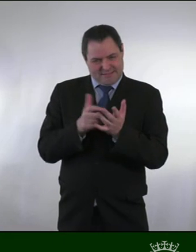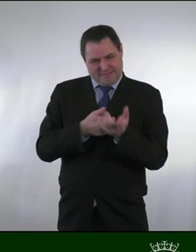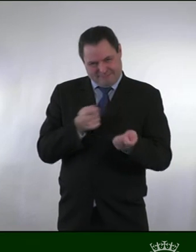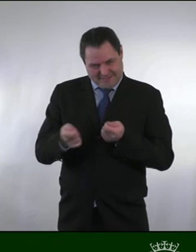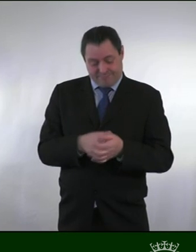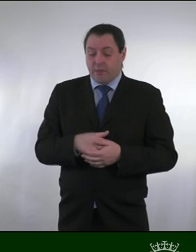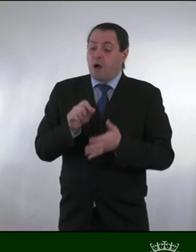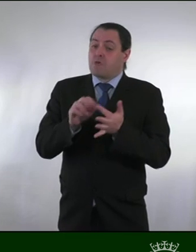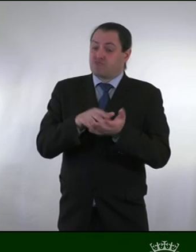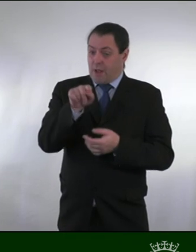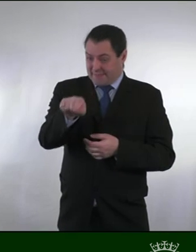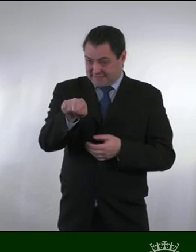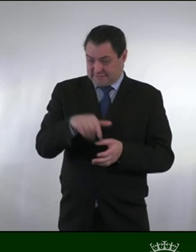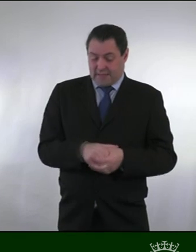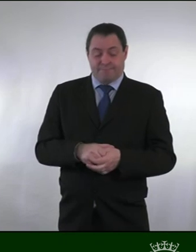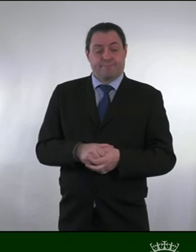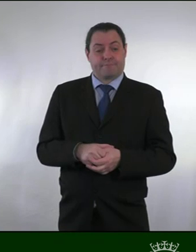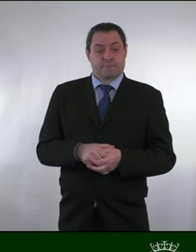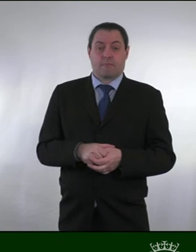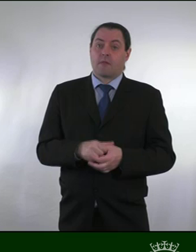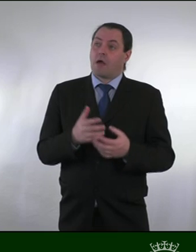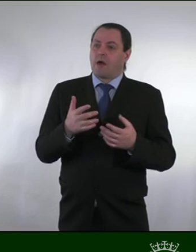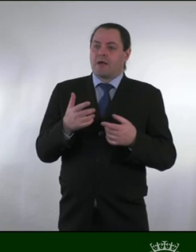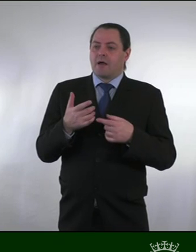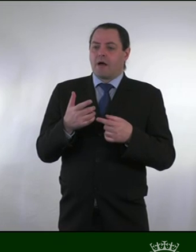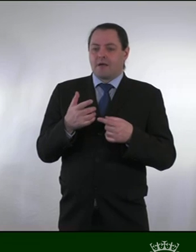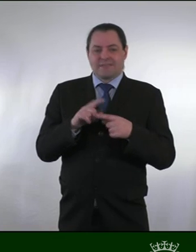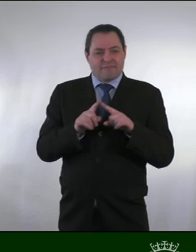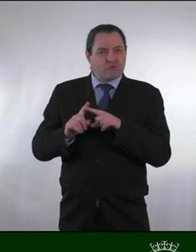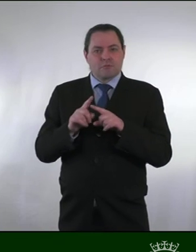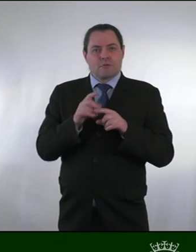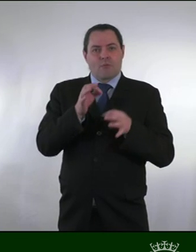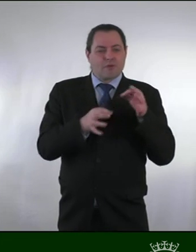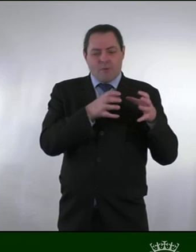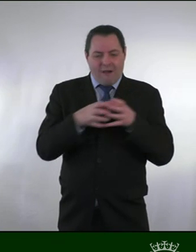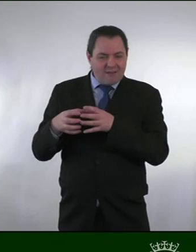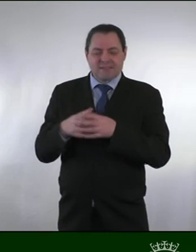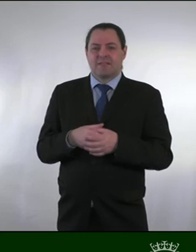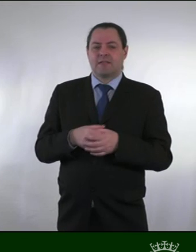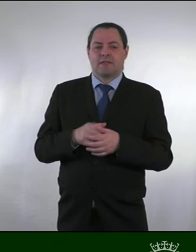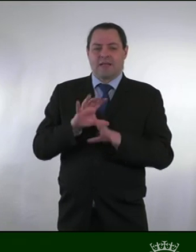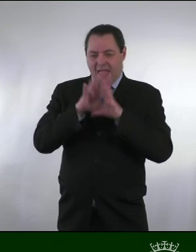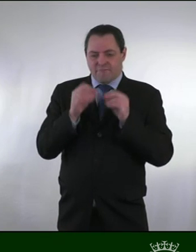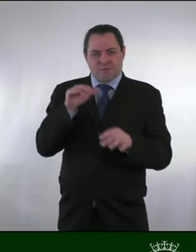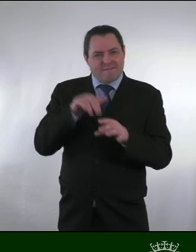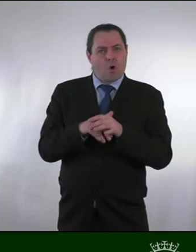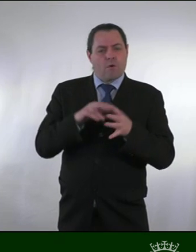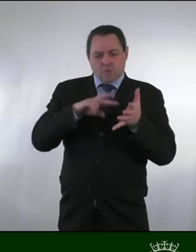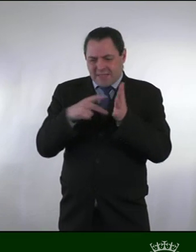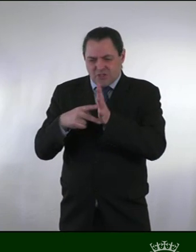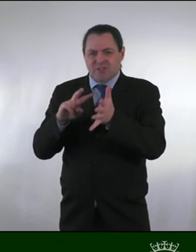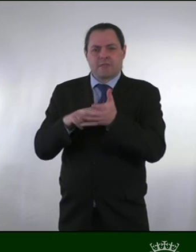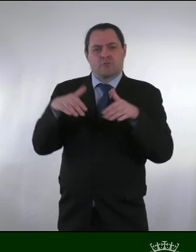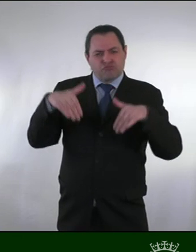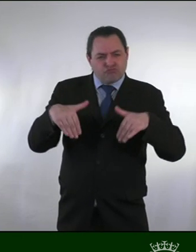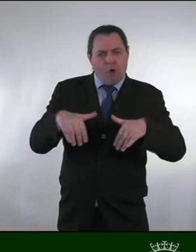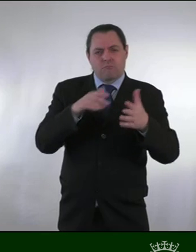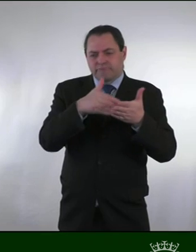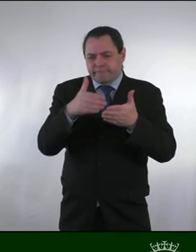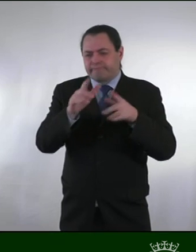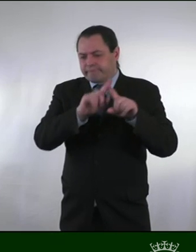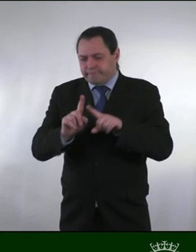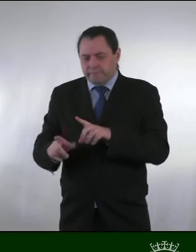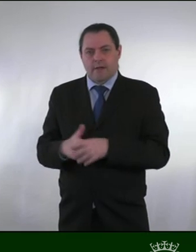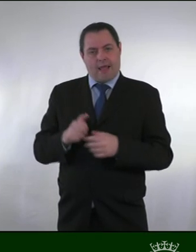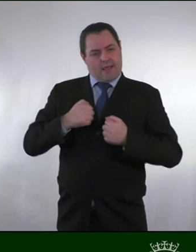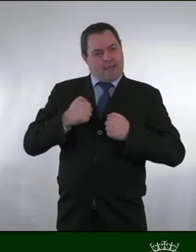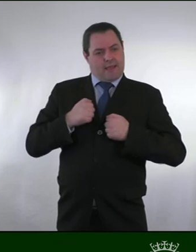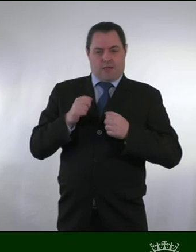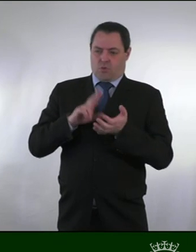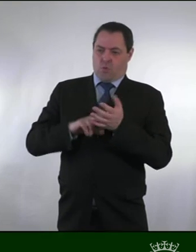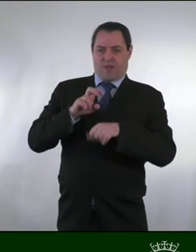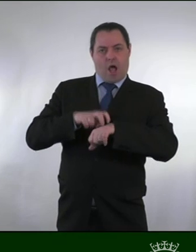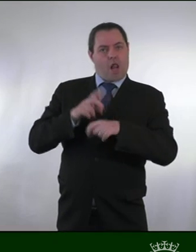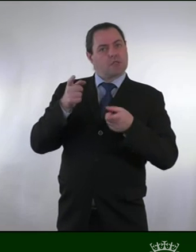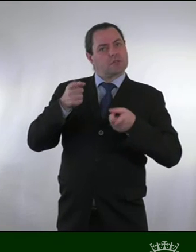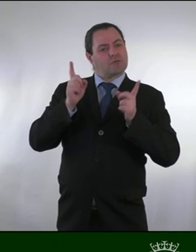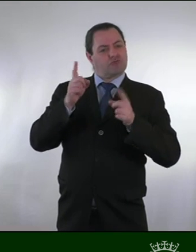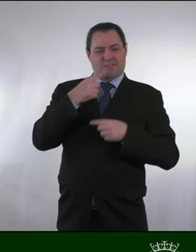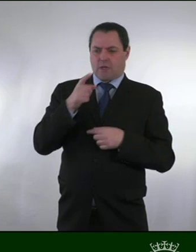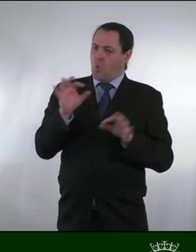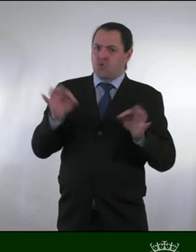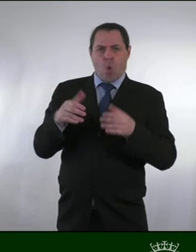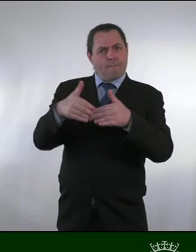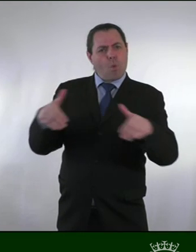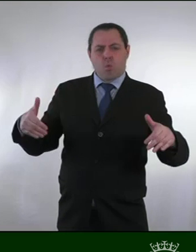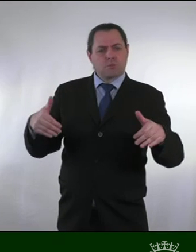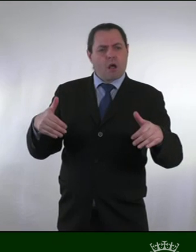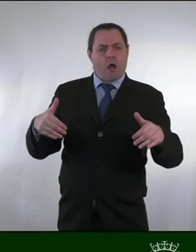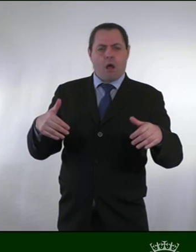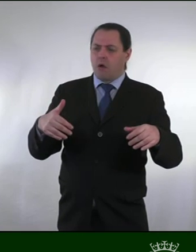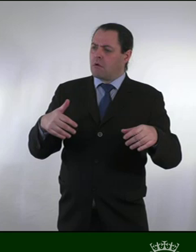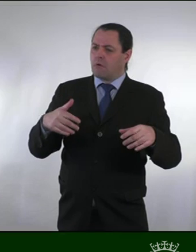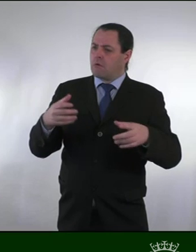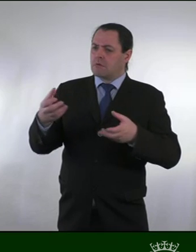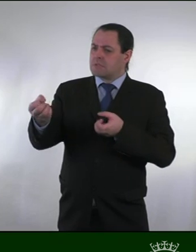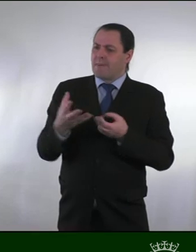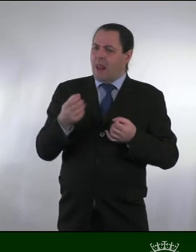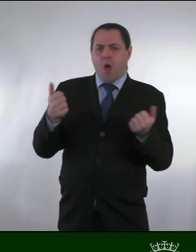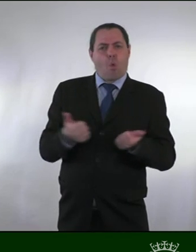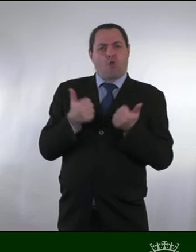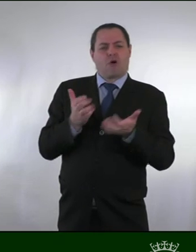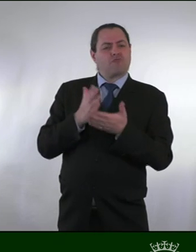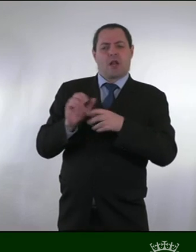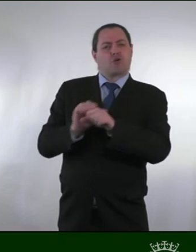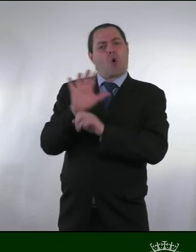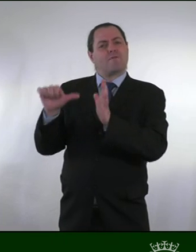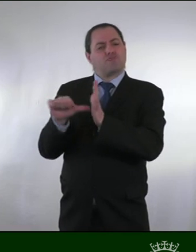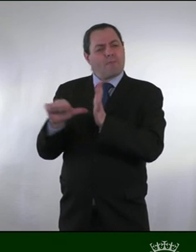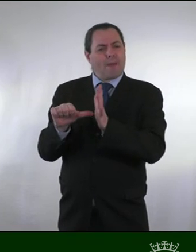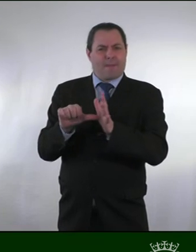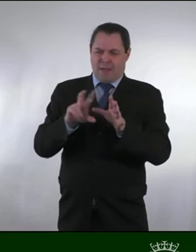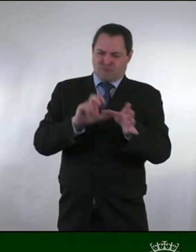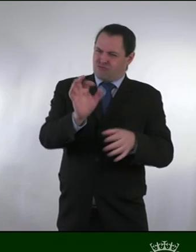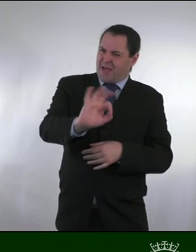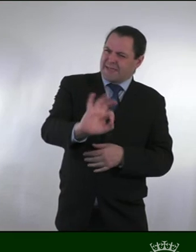Contrary to the view of every political party here and all of those involved in logistics and retail, the Secretary of State for Northern Ireland said last week that there is no border in the Irish sea and that disruption to supplies was a covid issue and nothing to do with Brexit or the protocol.